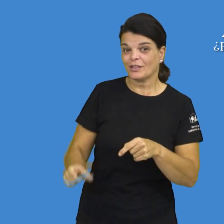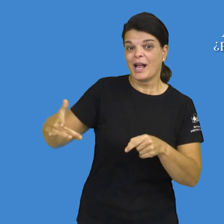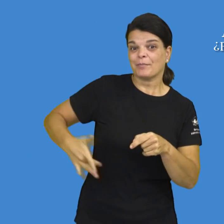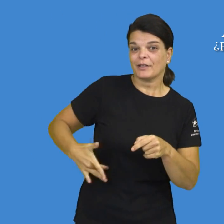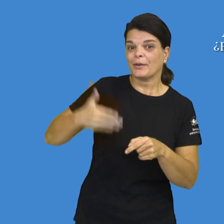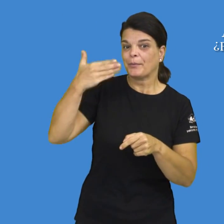hígado